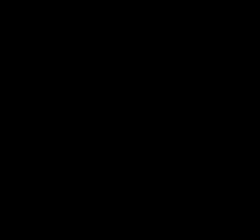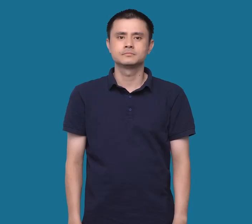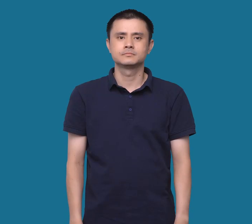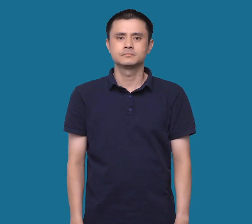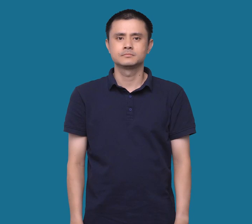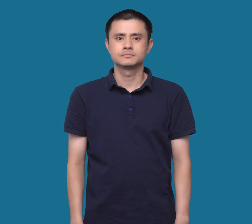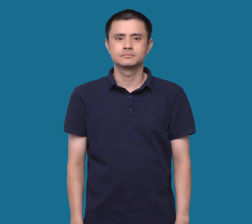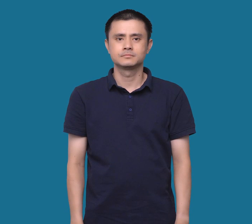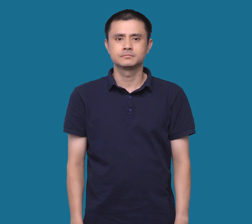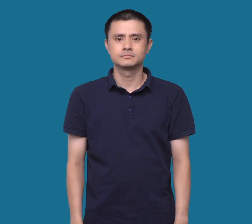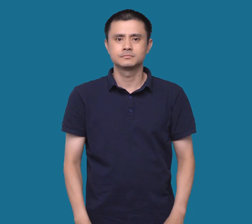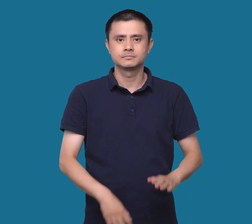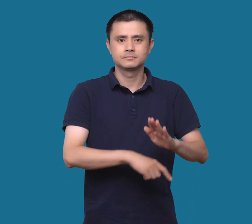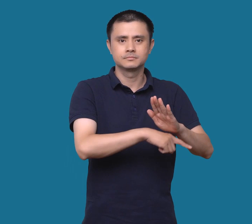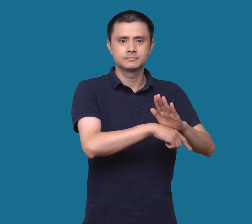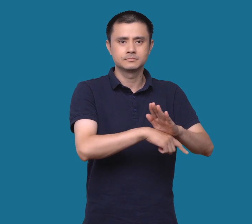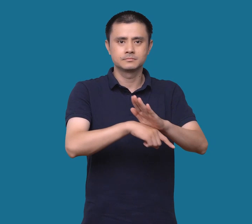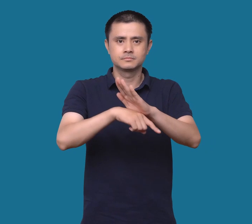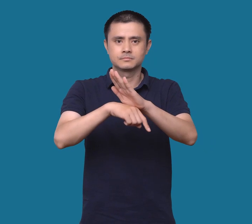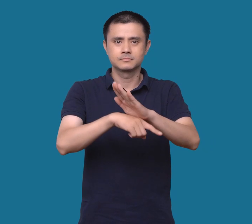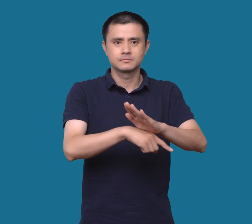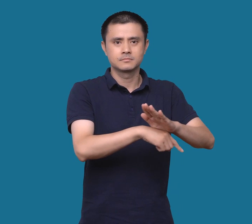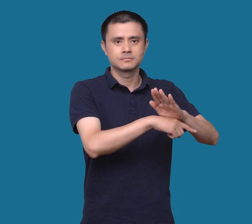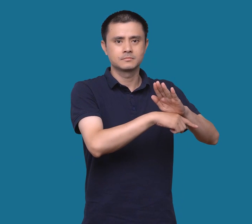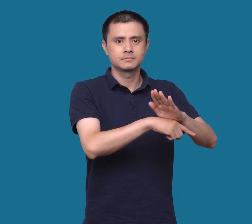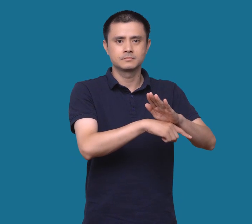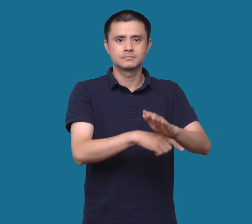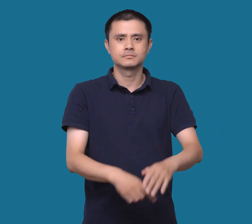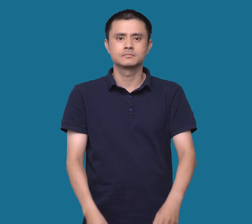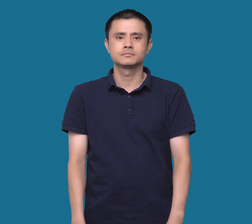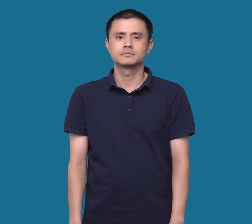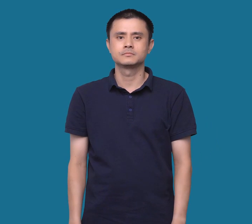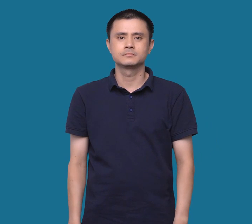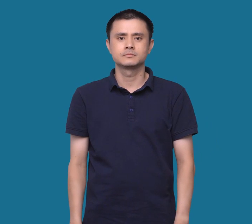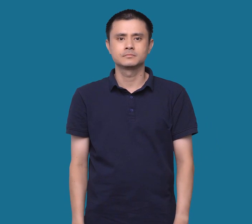diều